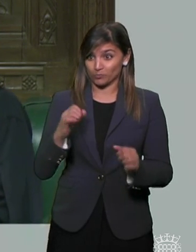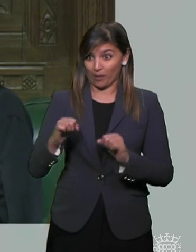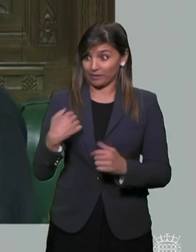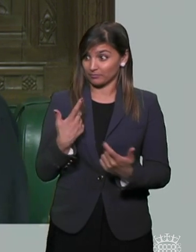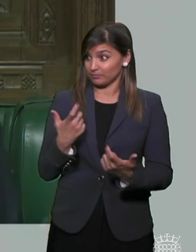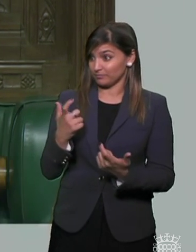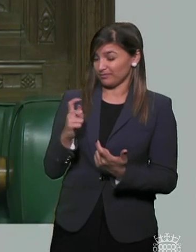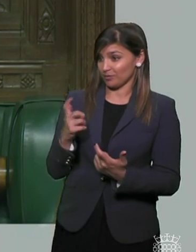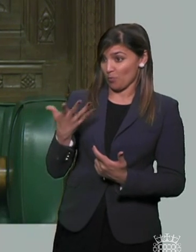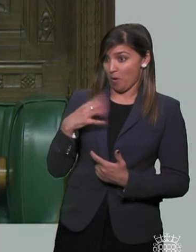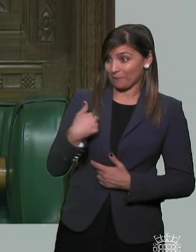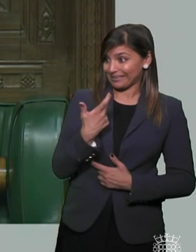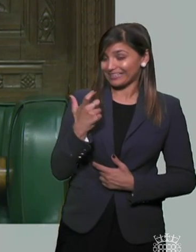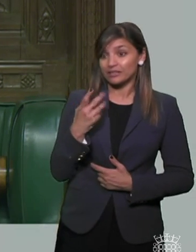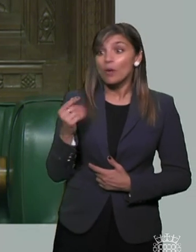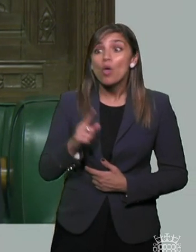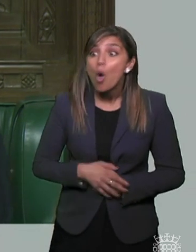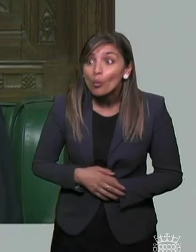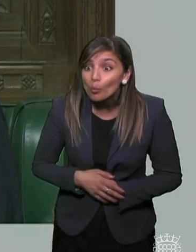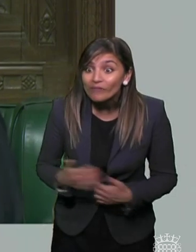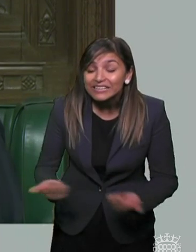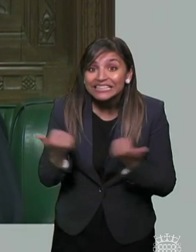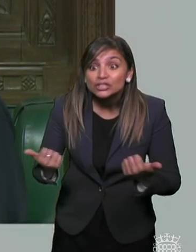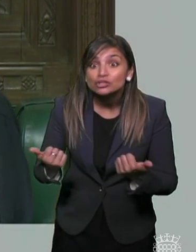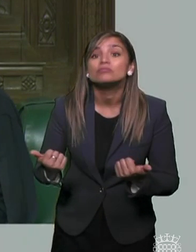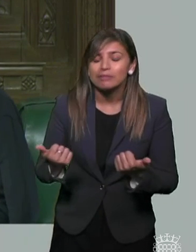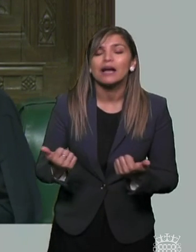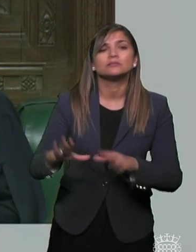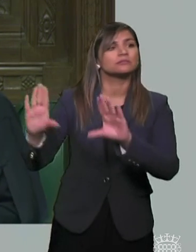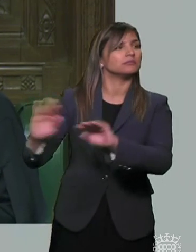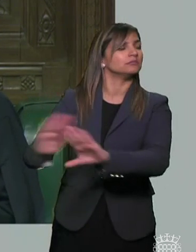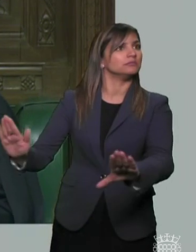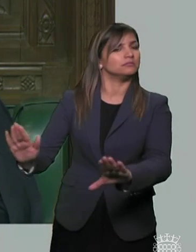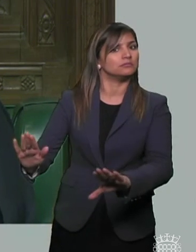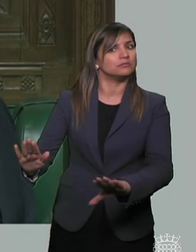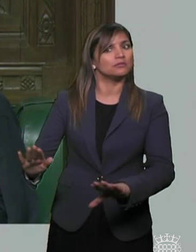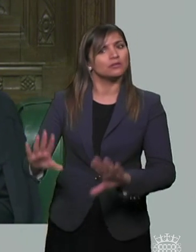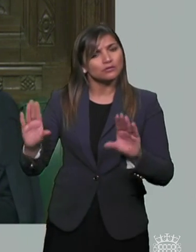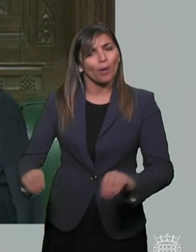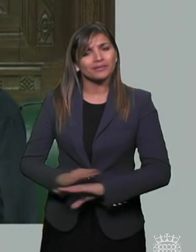Obviously you do not now. Thanks for that—it is making my life easier.